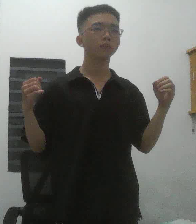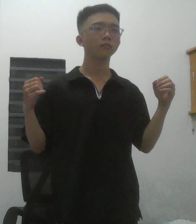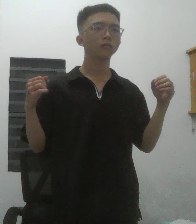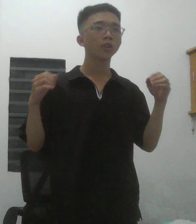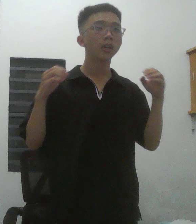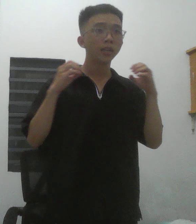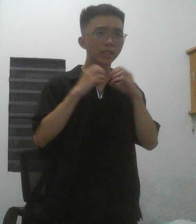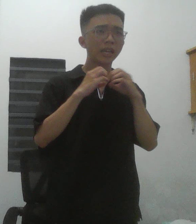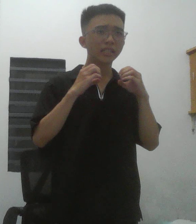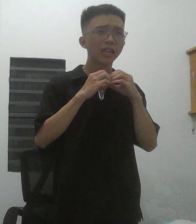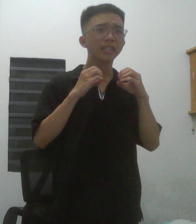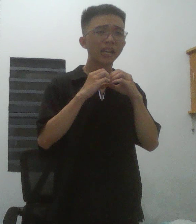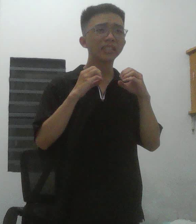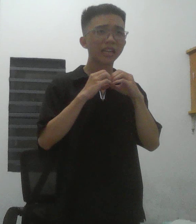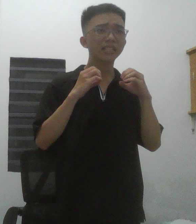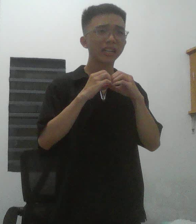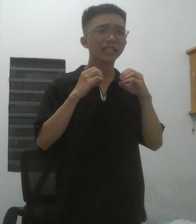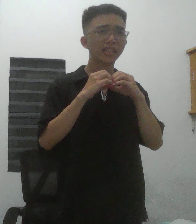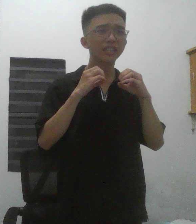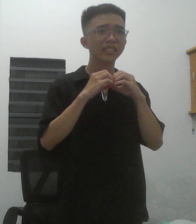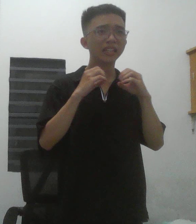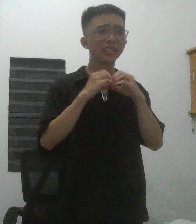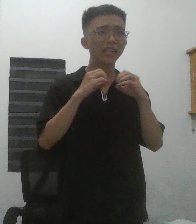cai nhau